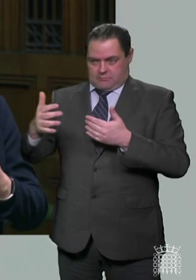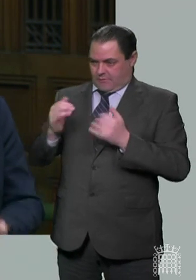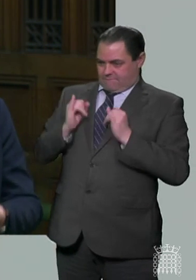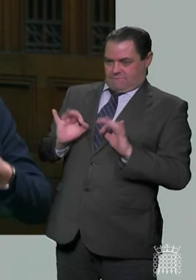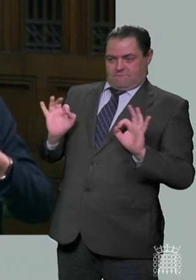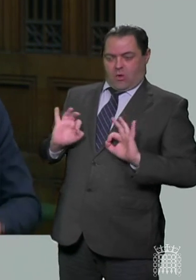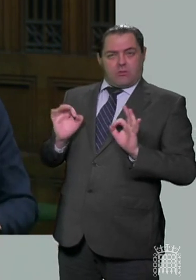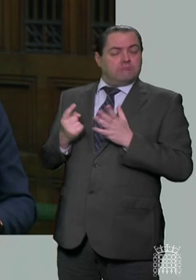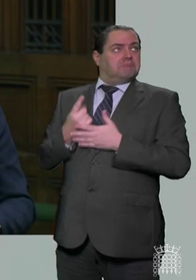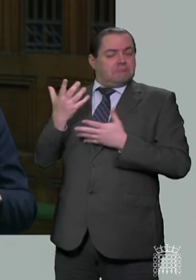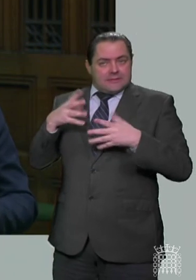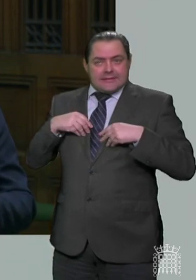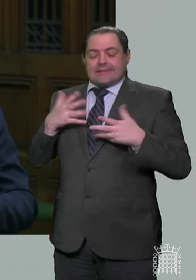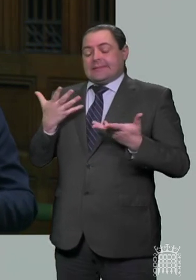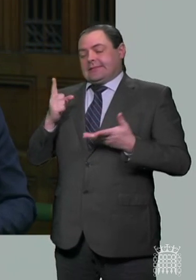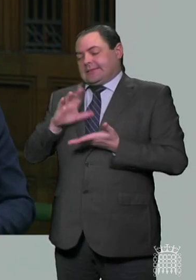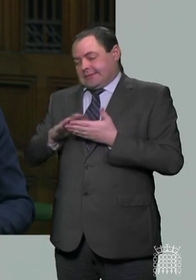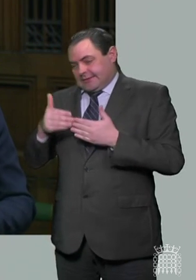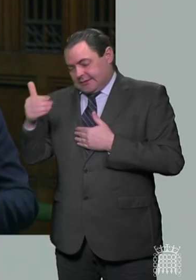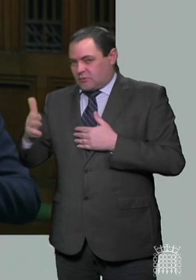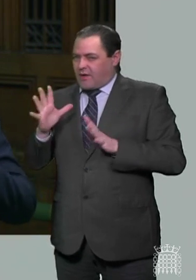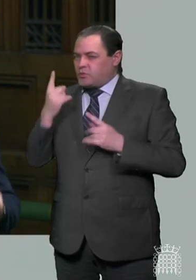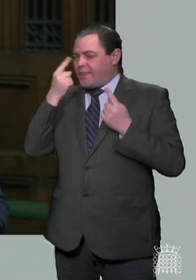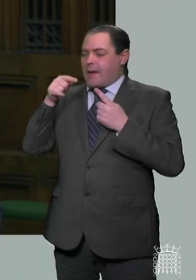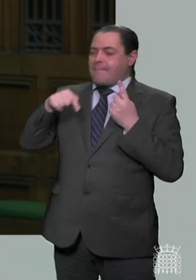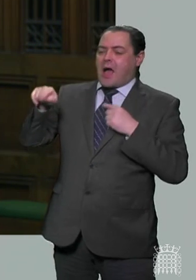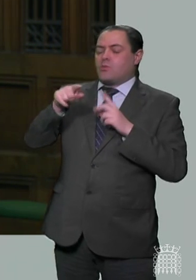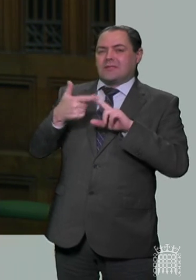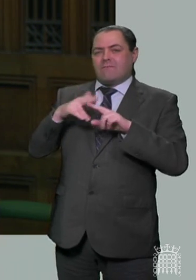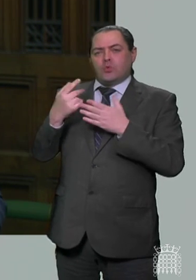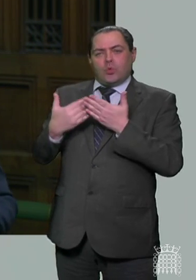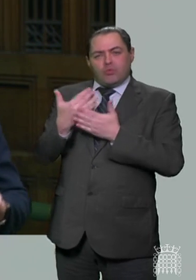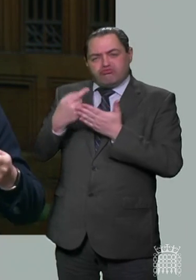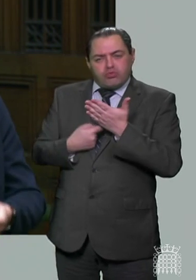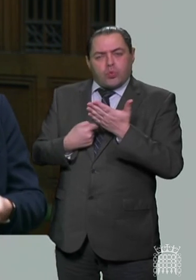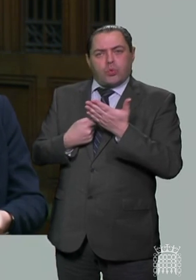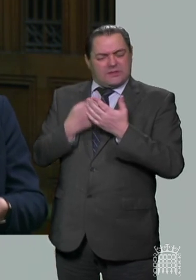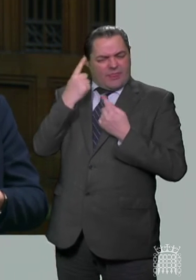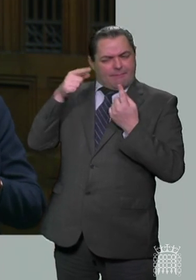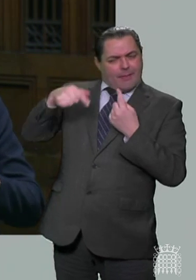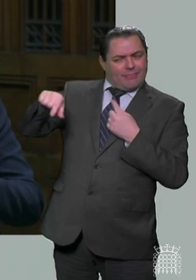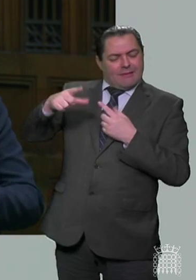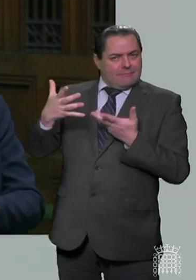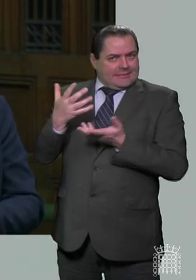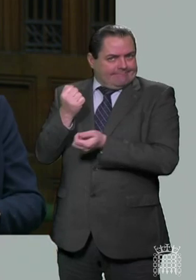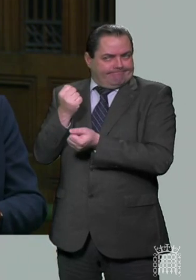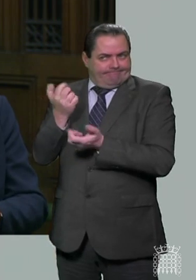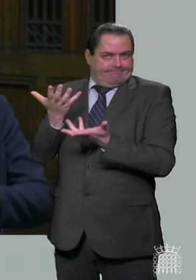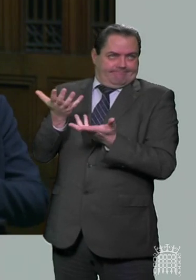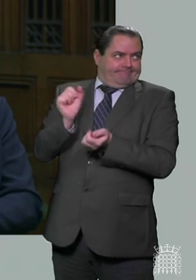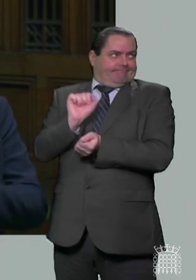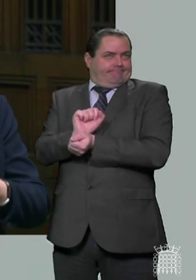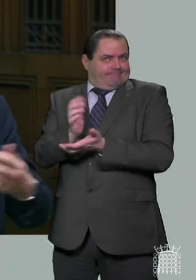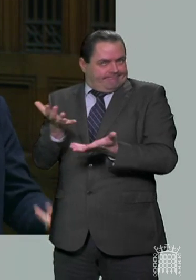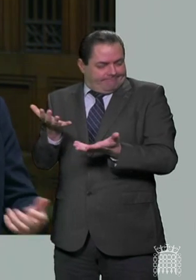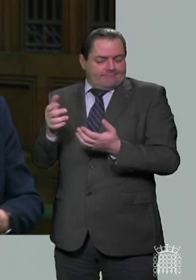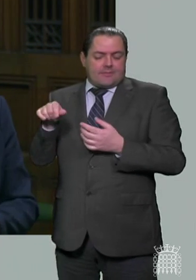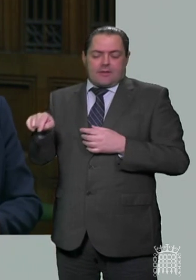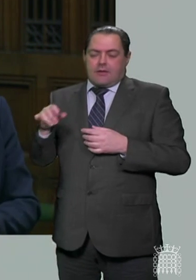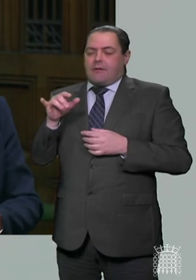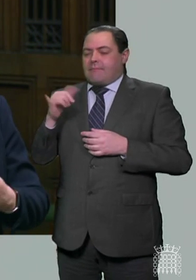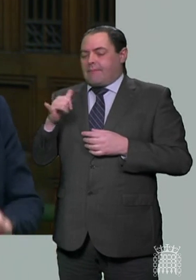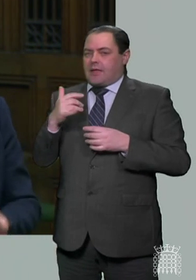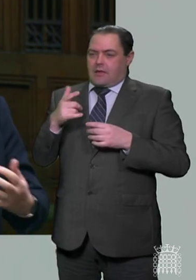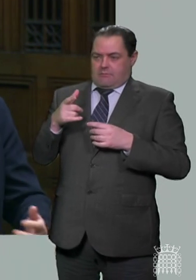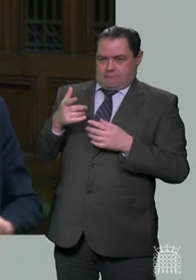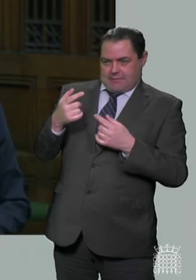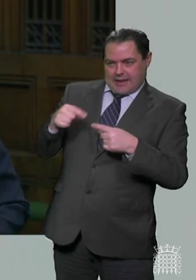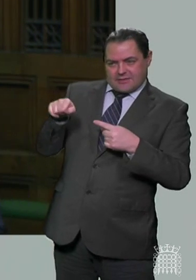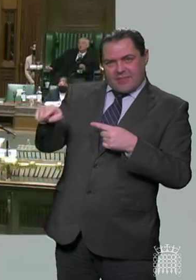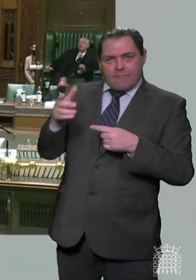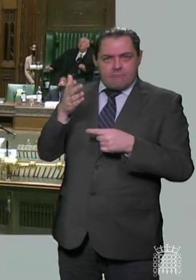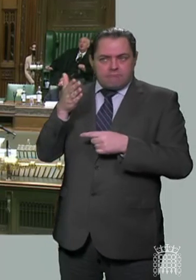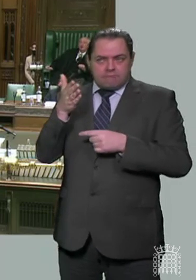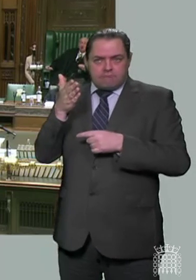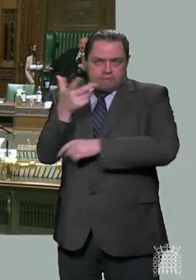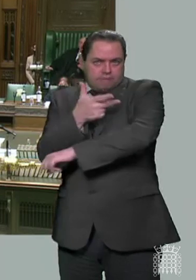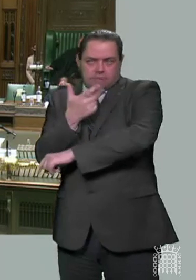Can the situation of those individuals be taken into account if any new measures are considered, or, indeed, can he can think of ways that we could perhaps ease the restrictions on their access to boosters?